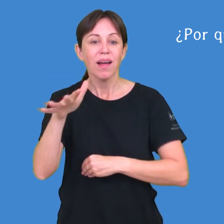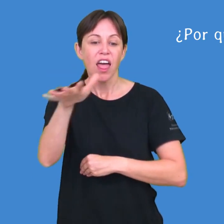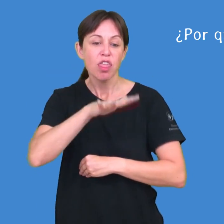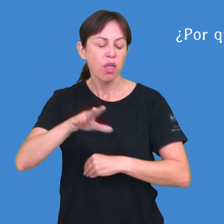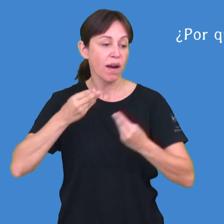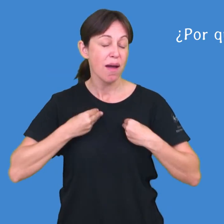dónde